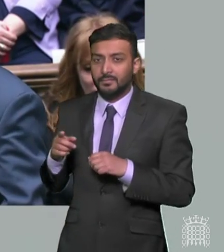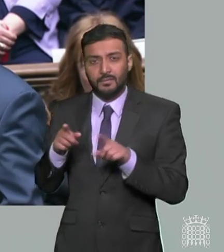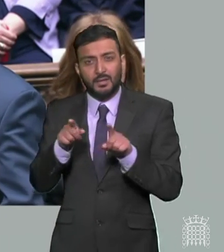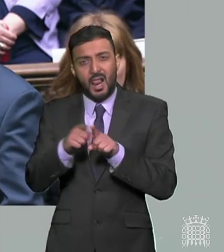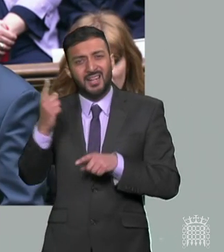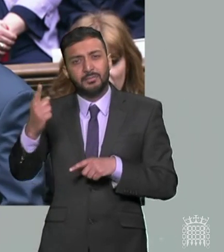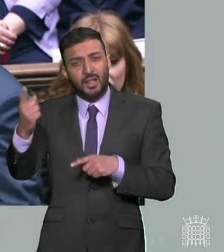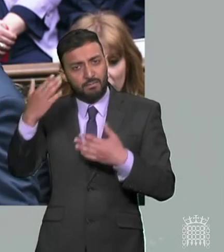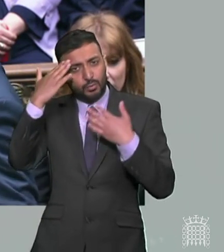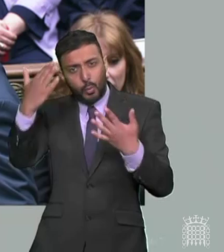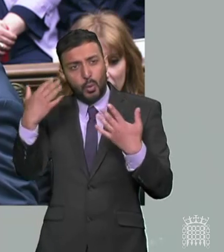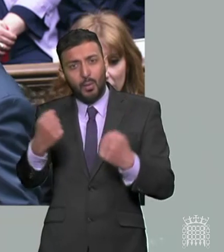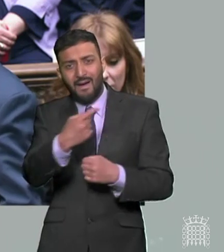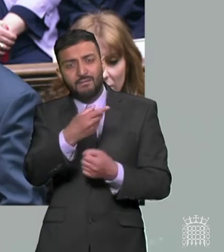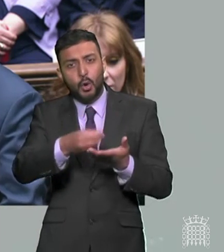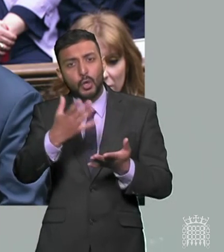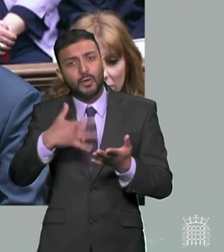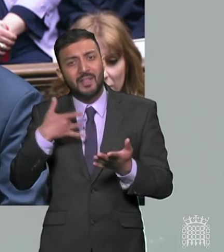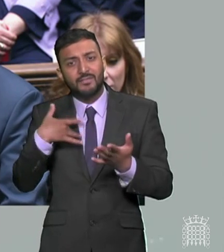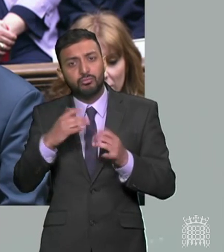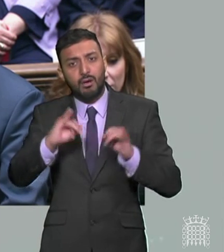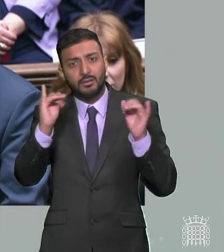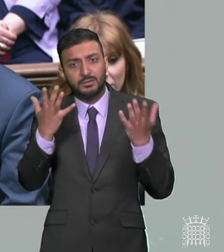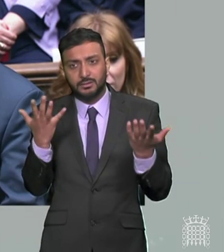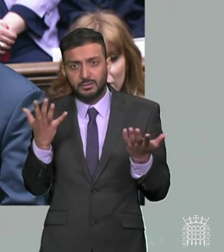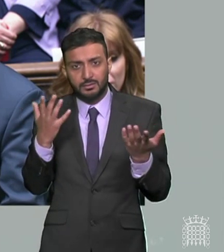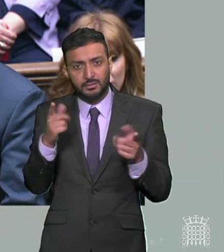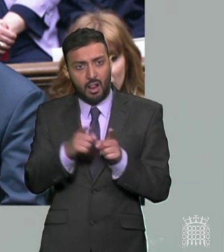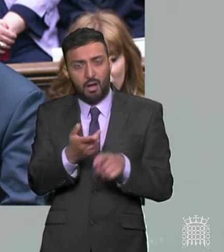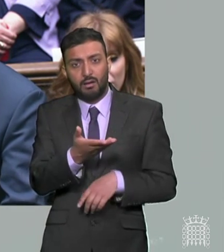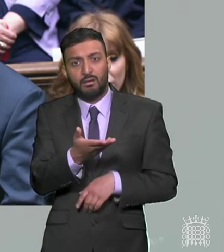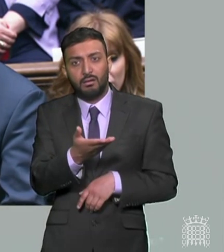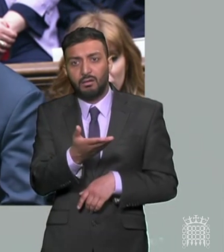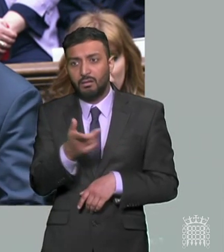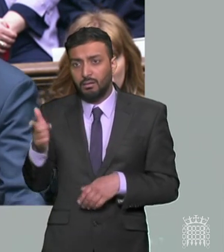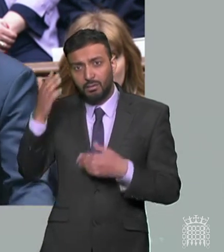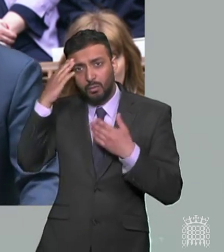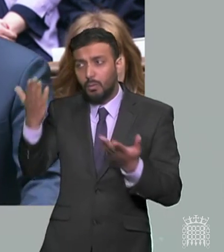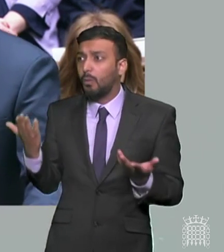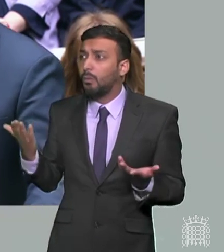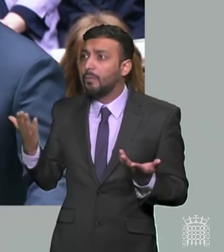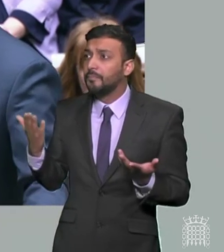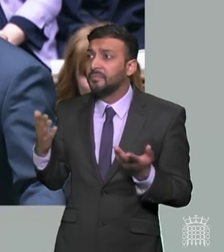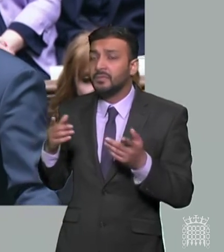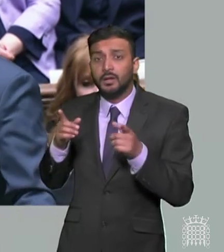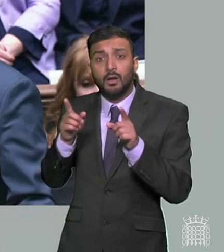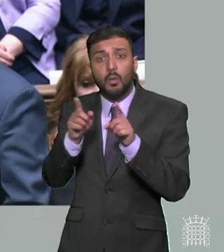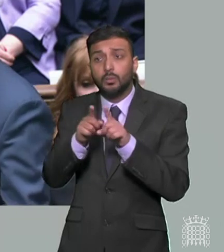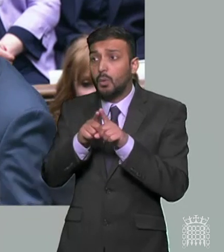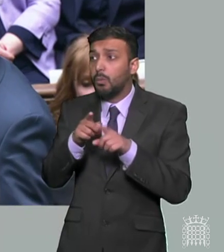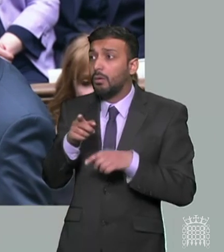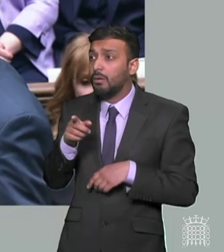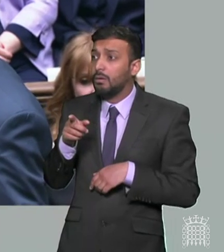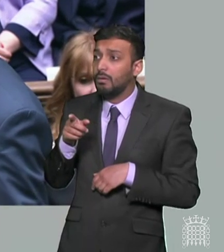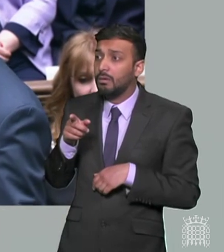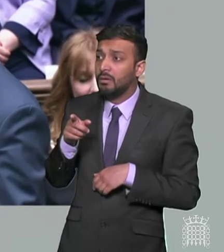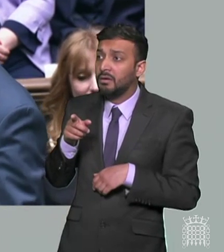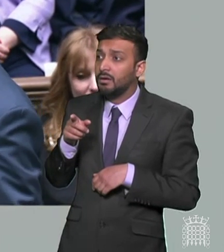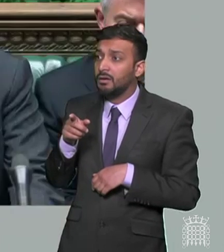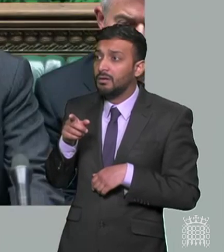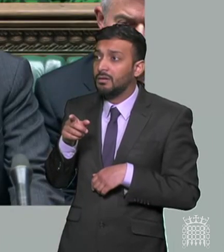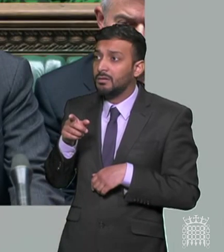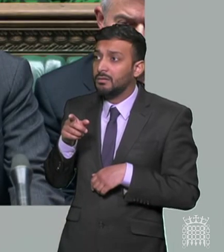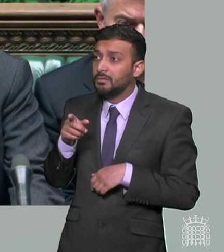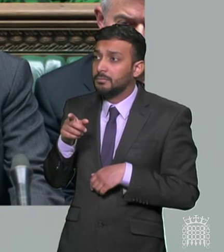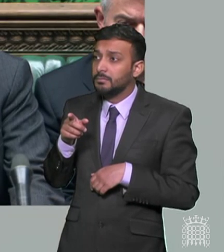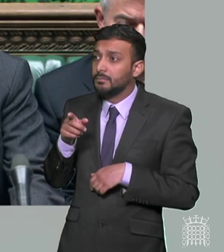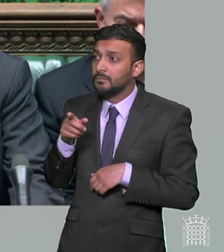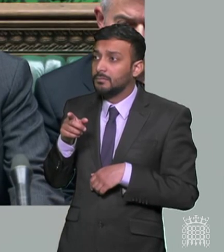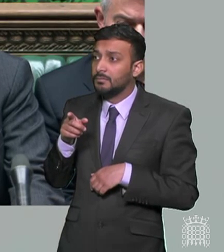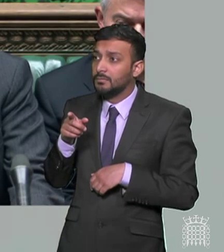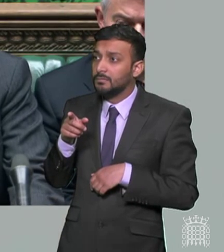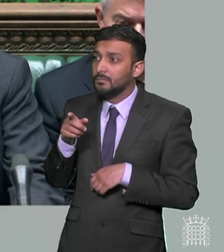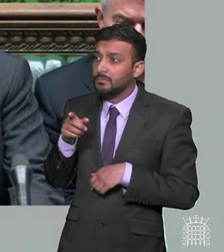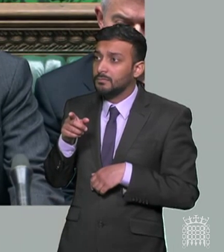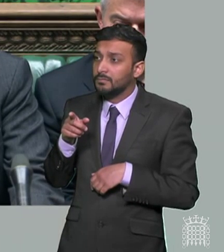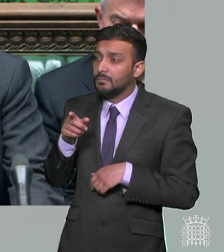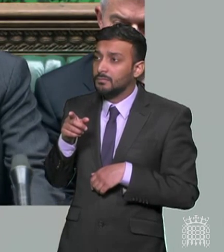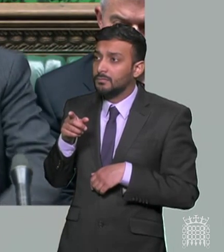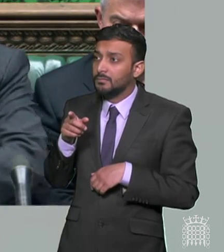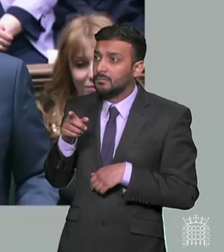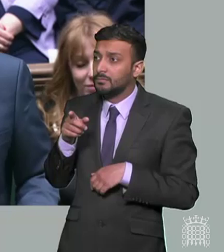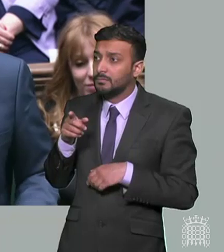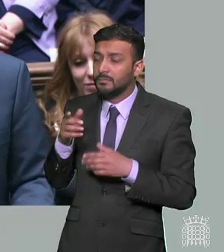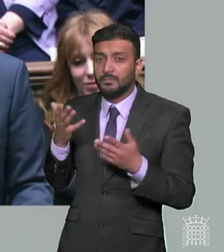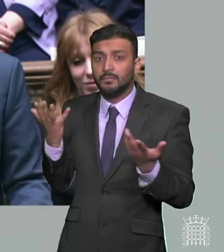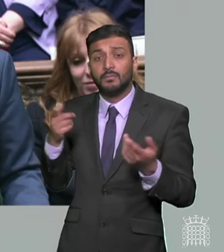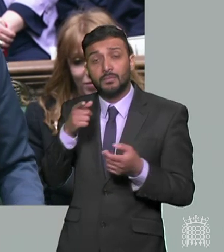And his big idea: fewer MOTs—it actually makes the cones hotline sound visionary and inspirational.